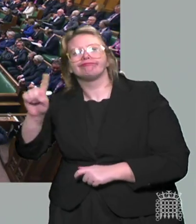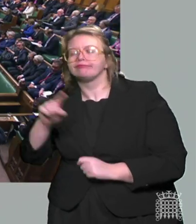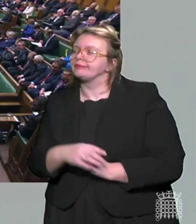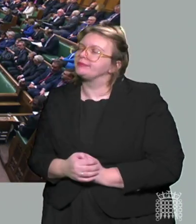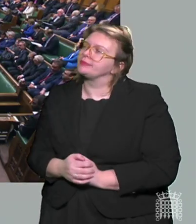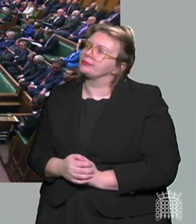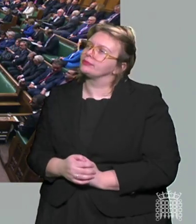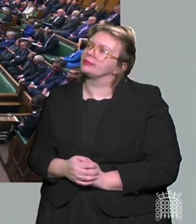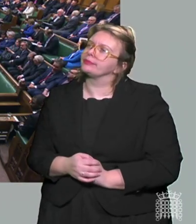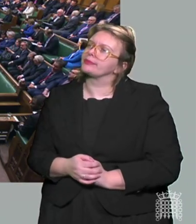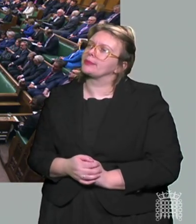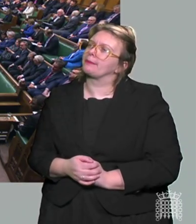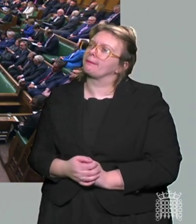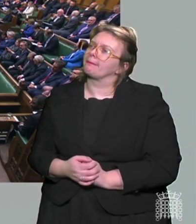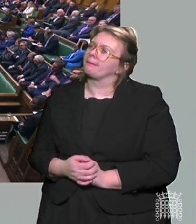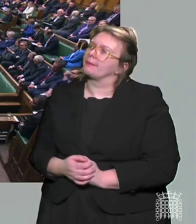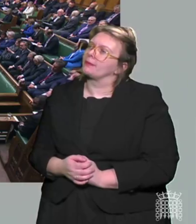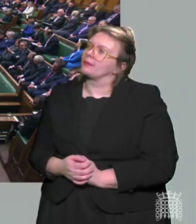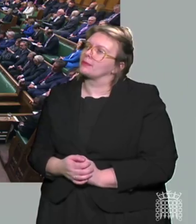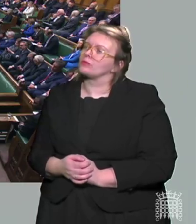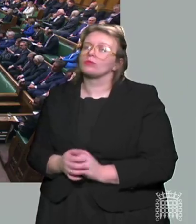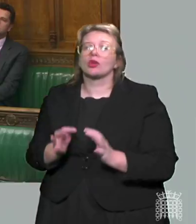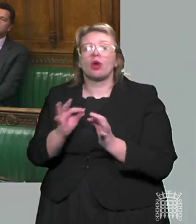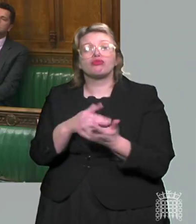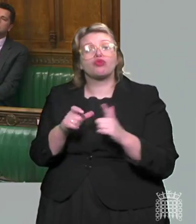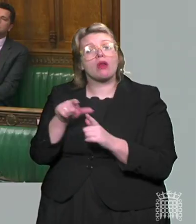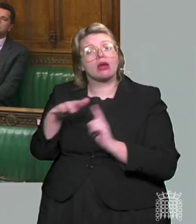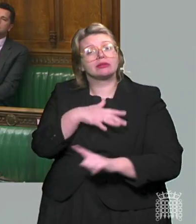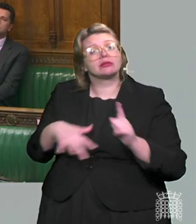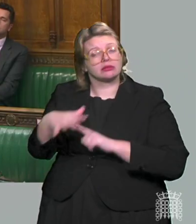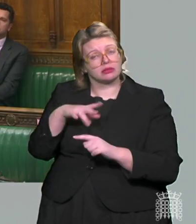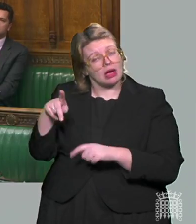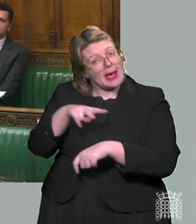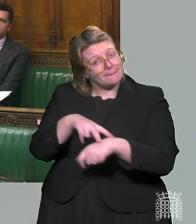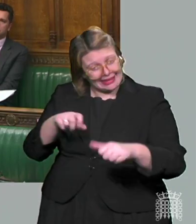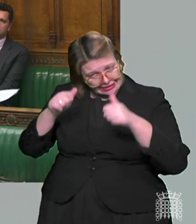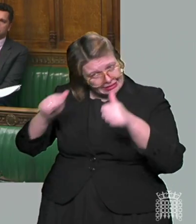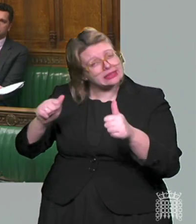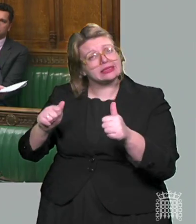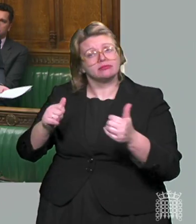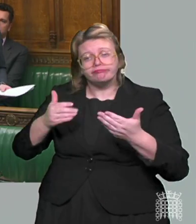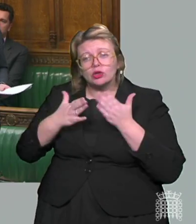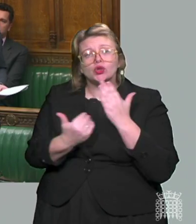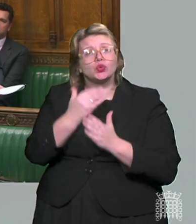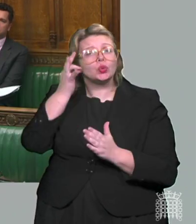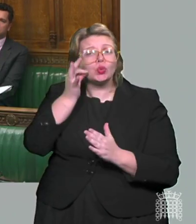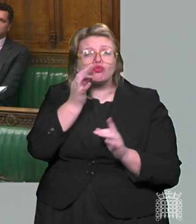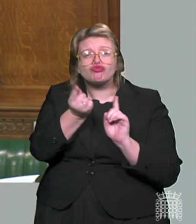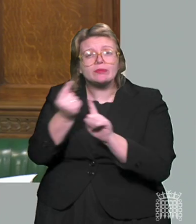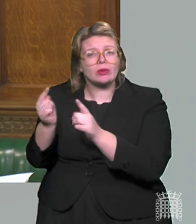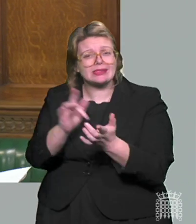including when they are potential defendants or in relation to potential defamation cases, and preferably before they have instructed their own solicitors.